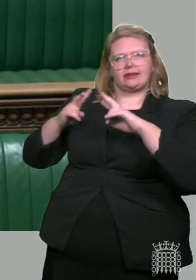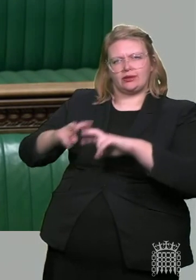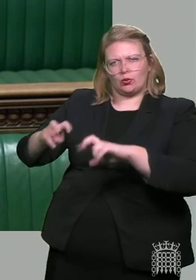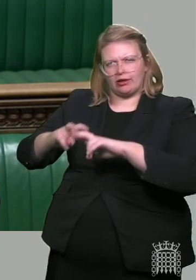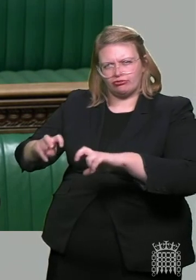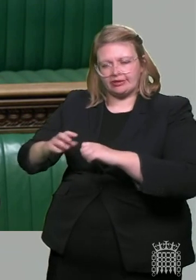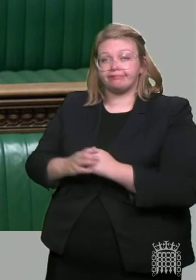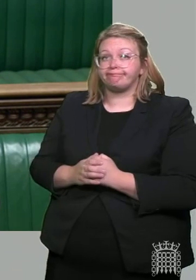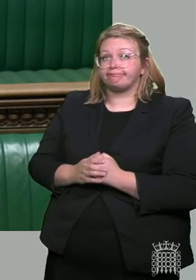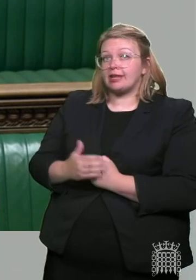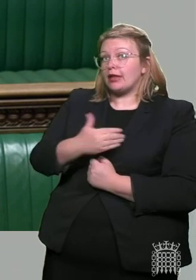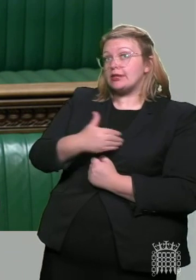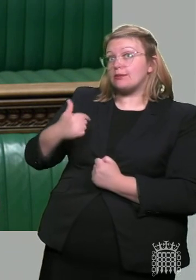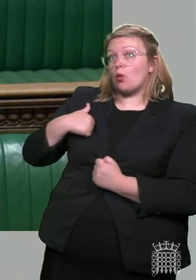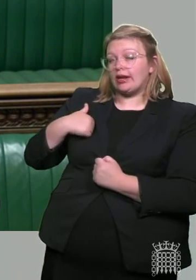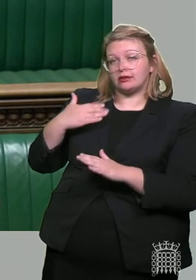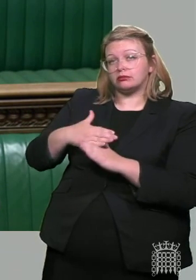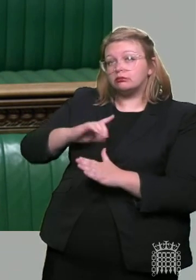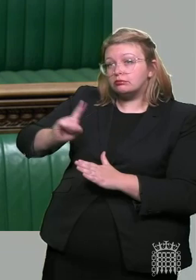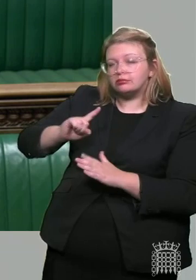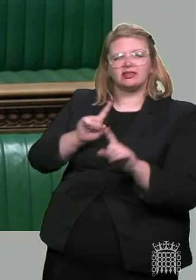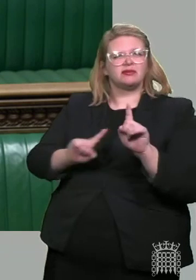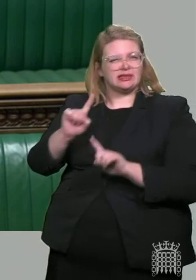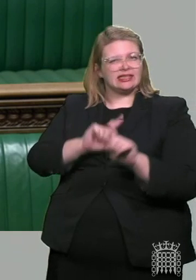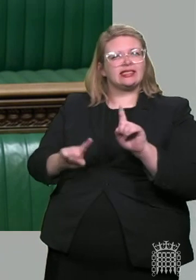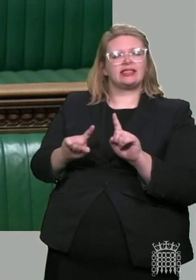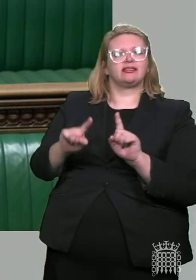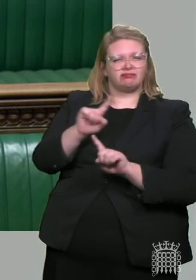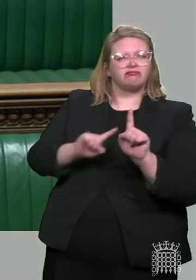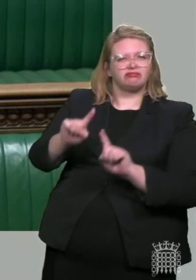This morning I had meetings with ministerial colleagues and others.